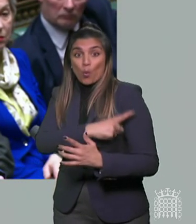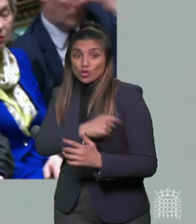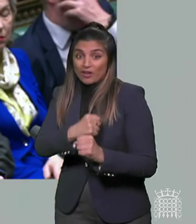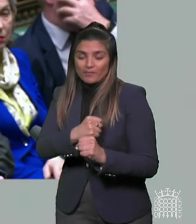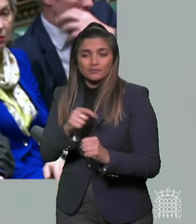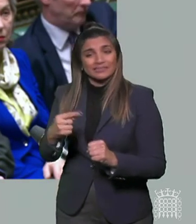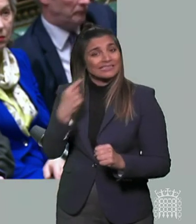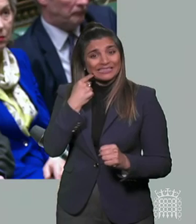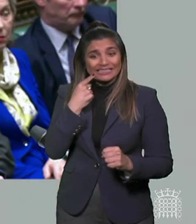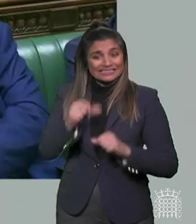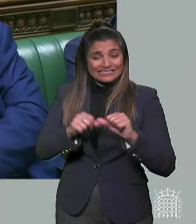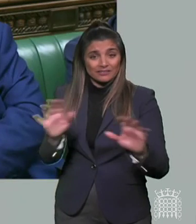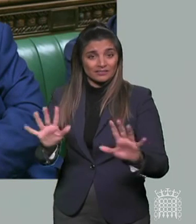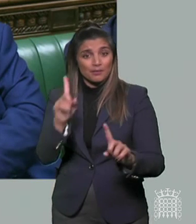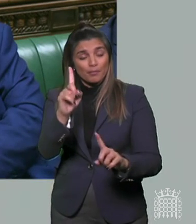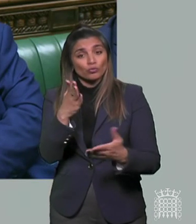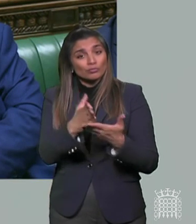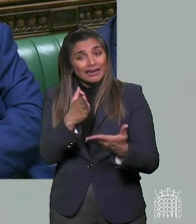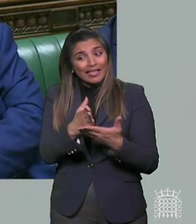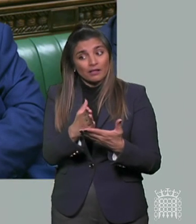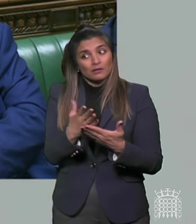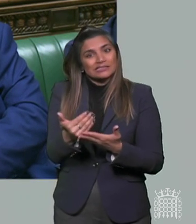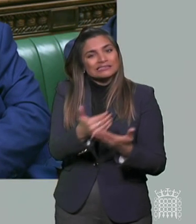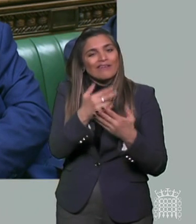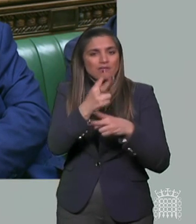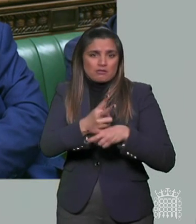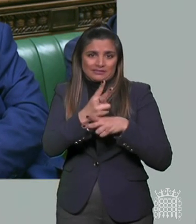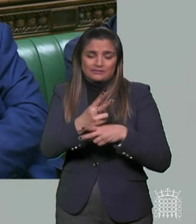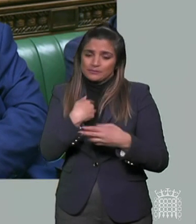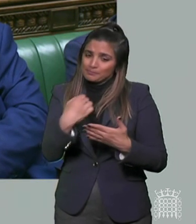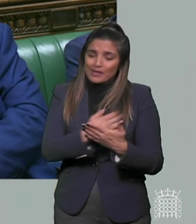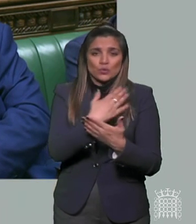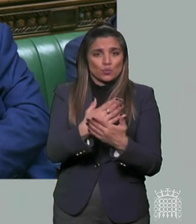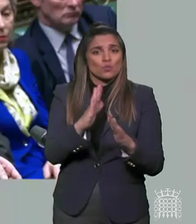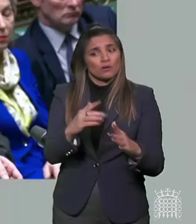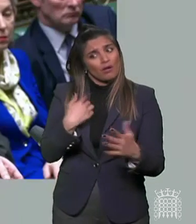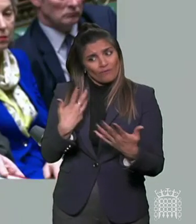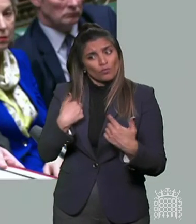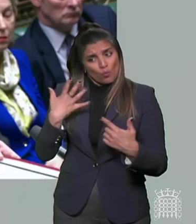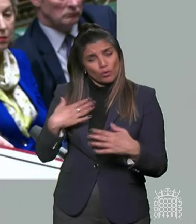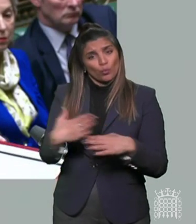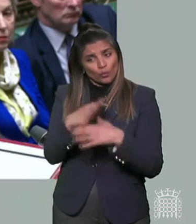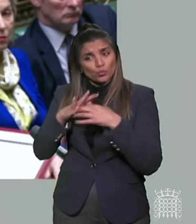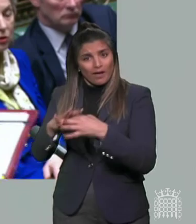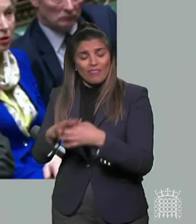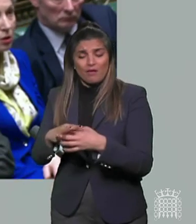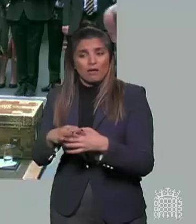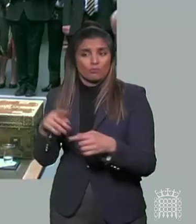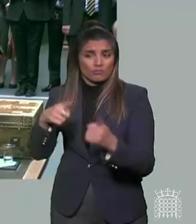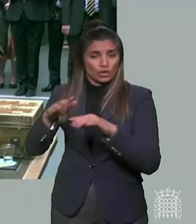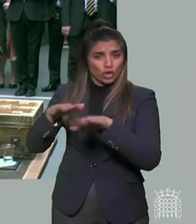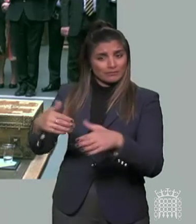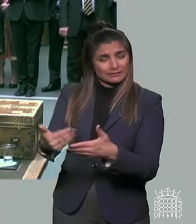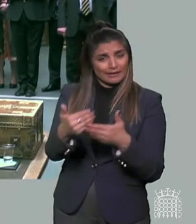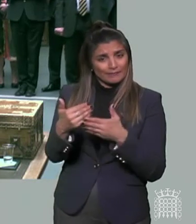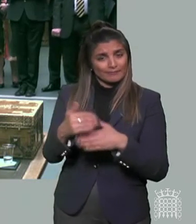This is not actually about bureaucracy—it is about genuine safeguarding issues—but I certainly want to work with the right honourable Gentleman in the best interests of those children.